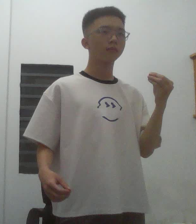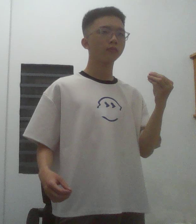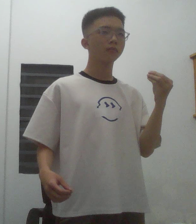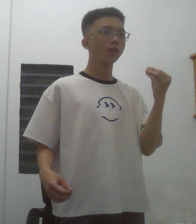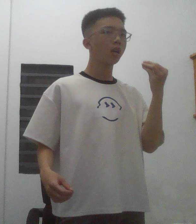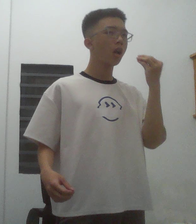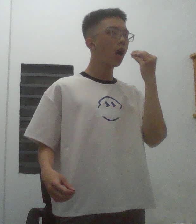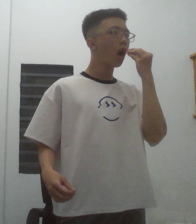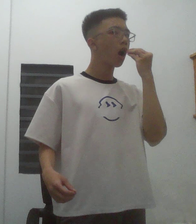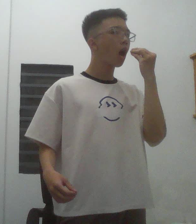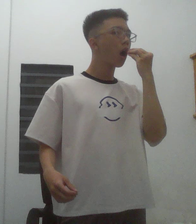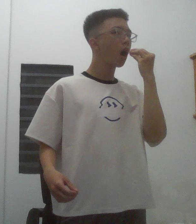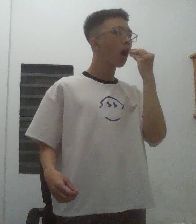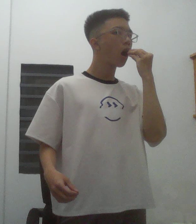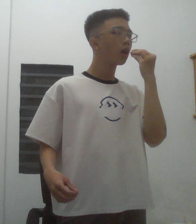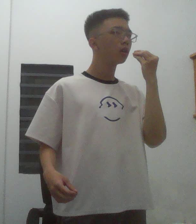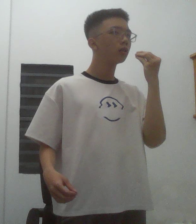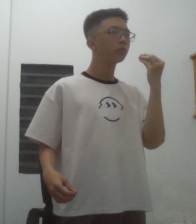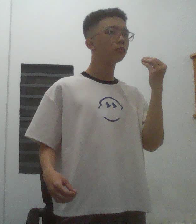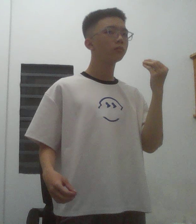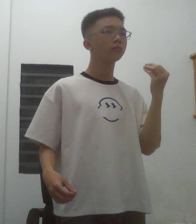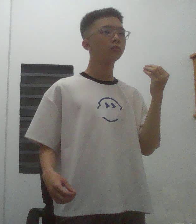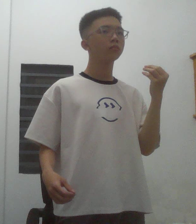an